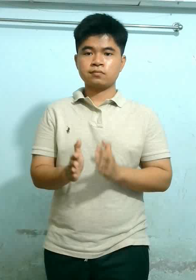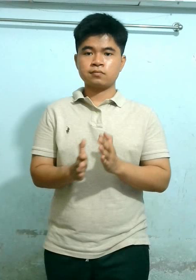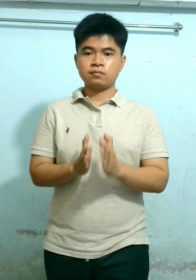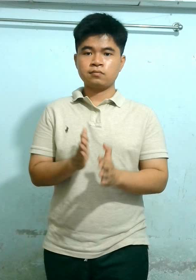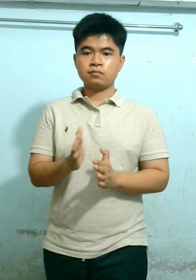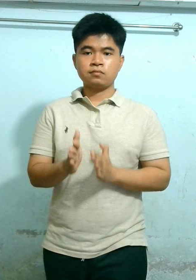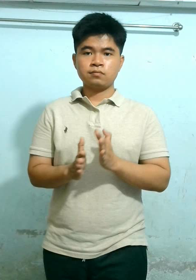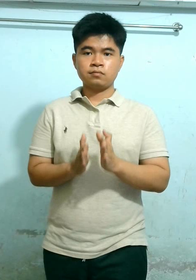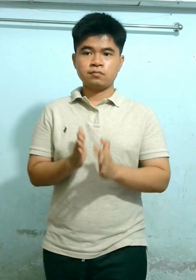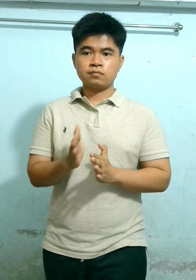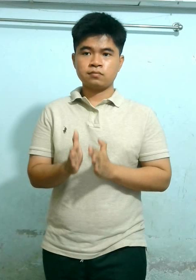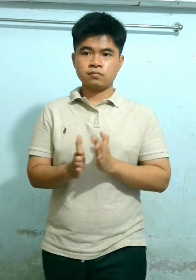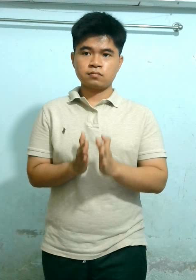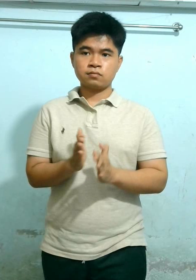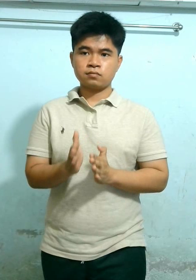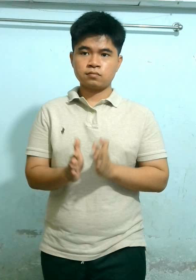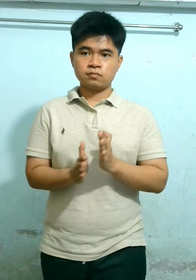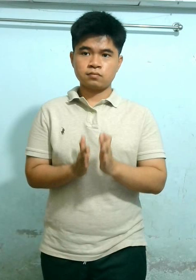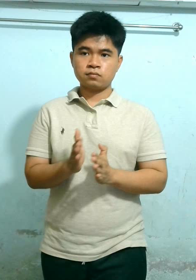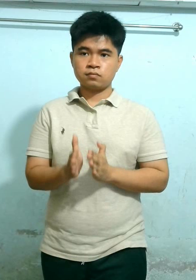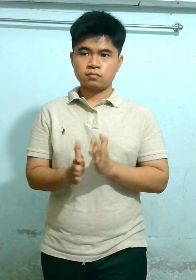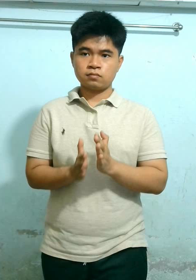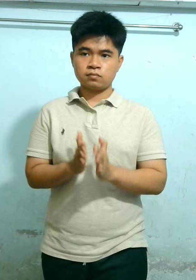ngon ngu ki hieu